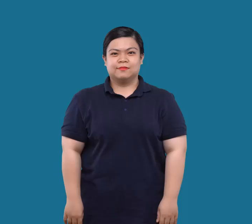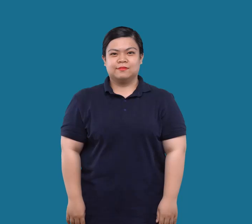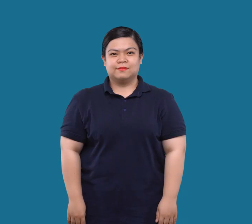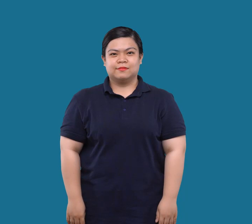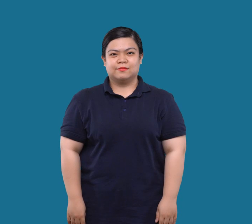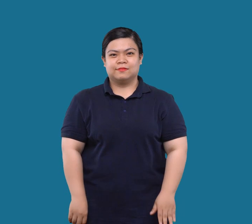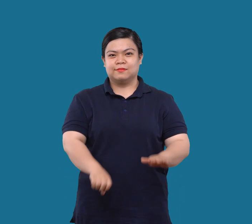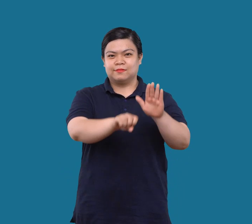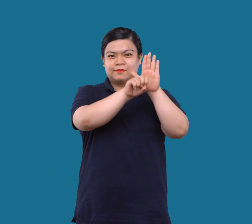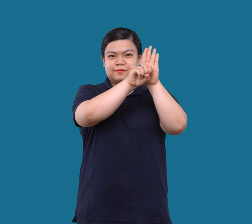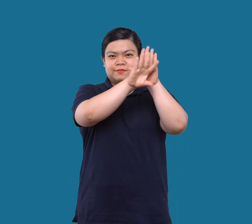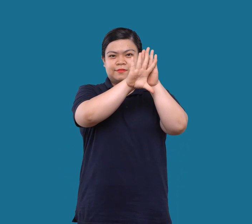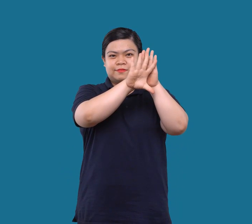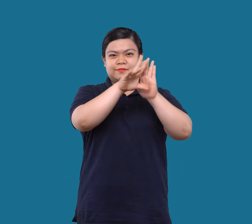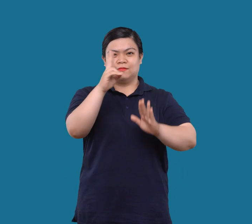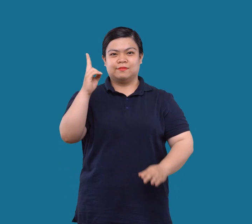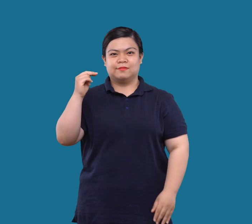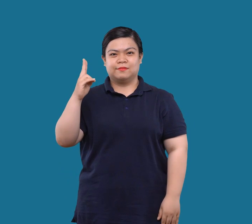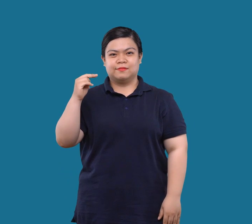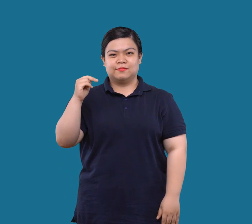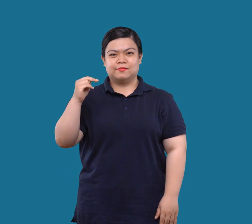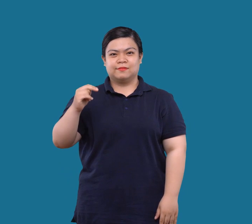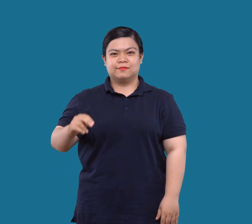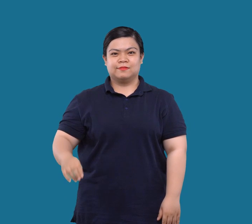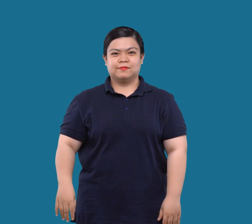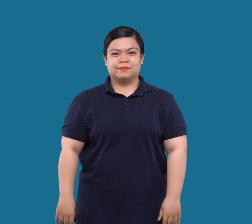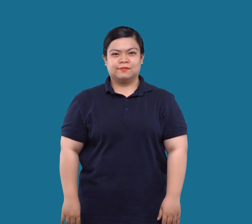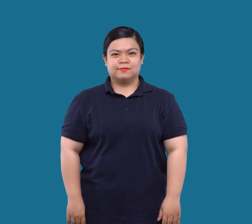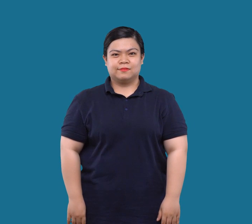đèn xanh